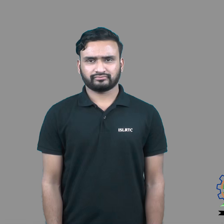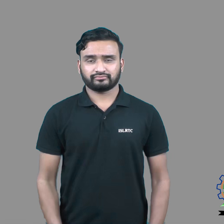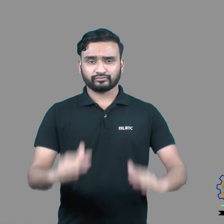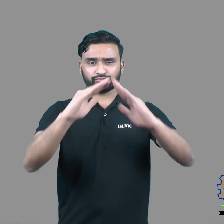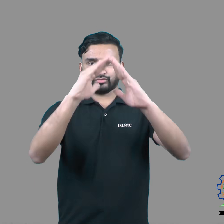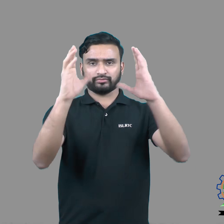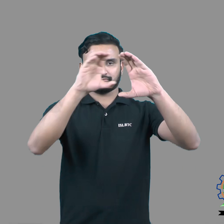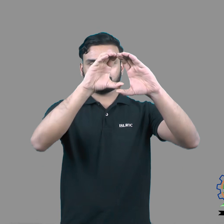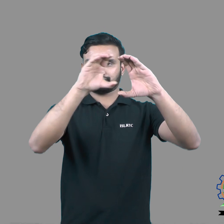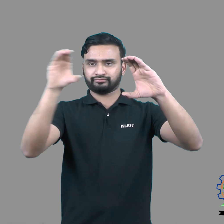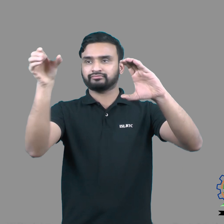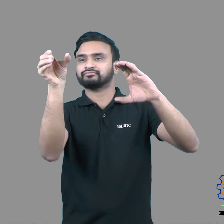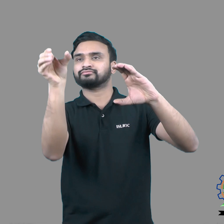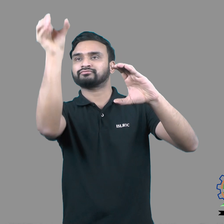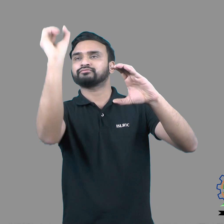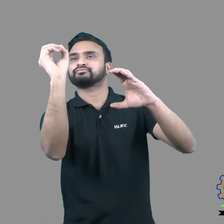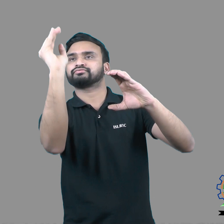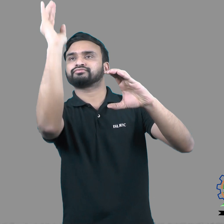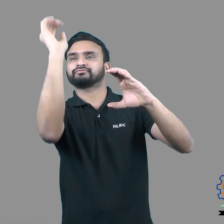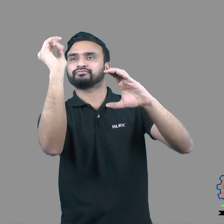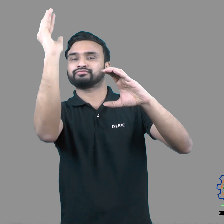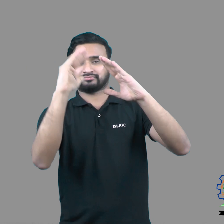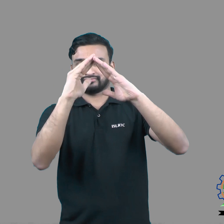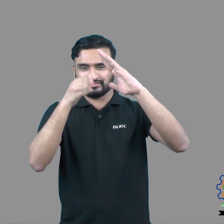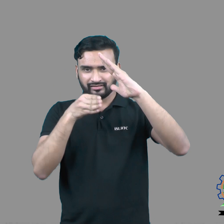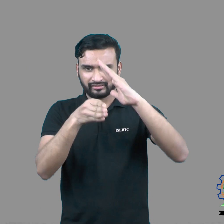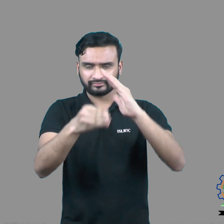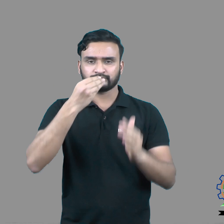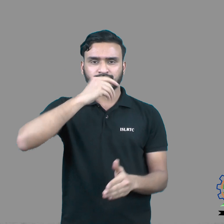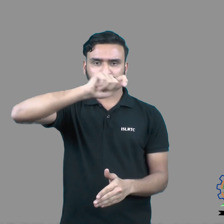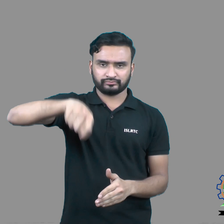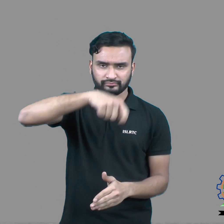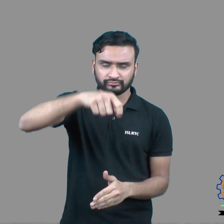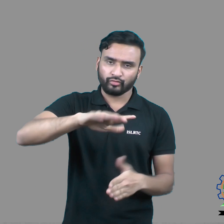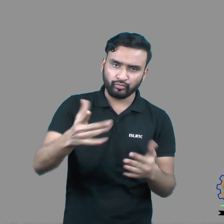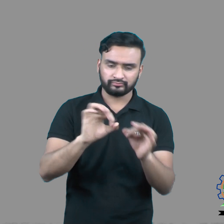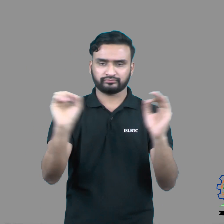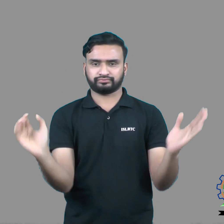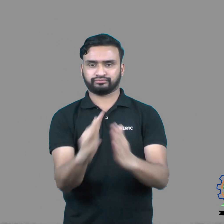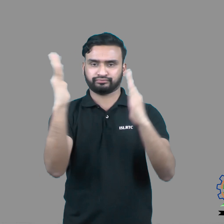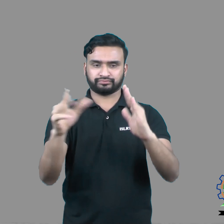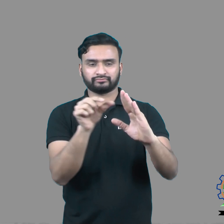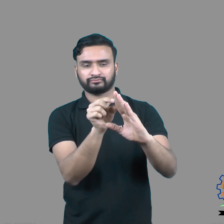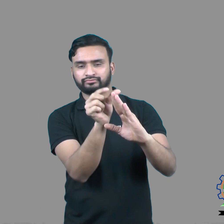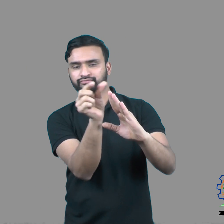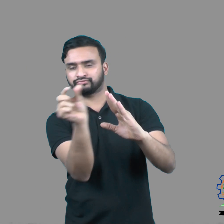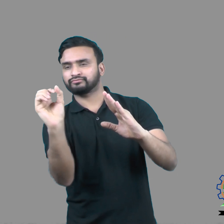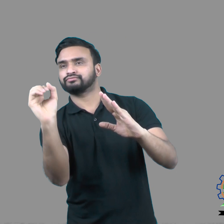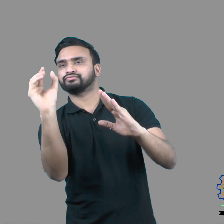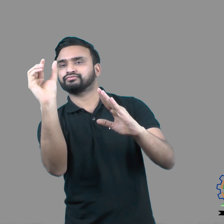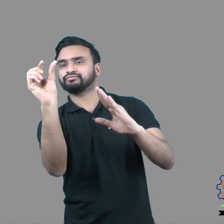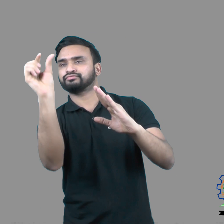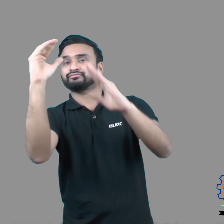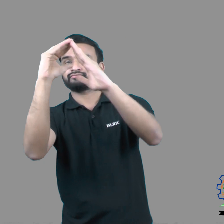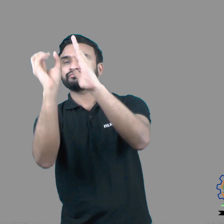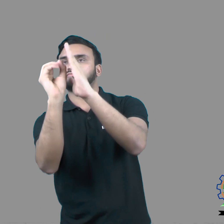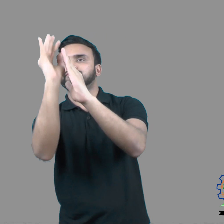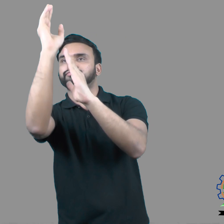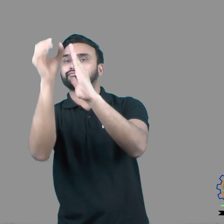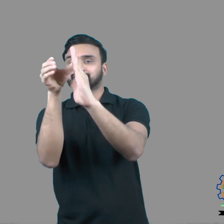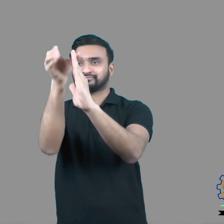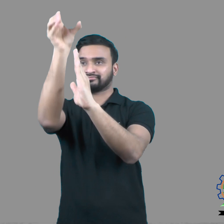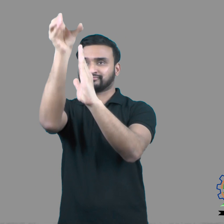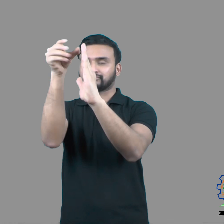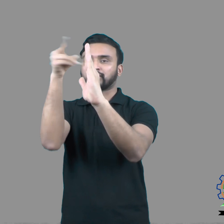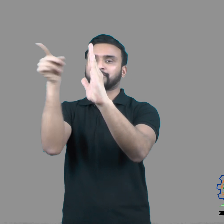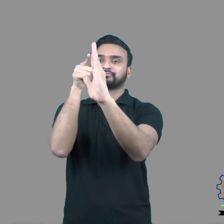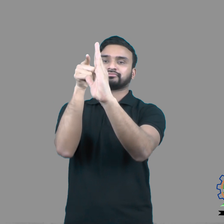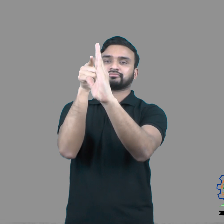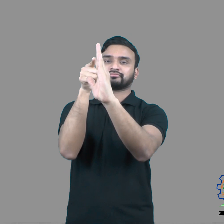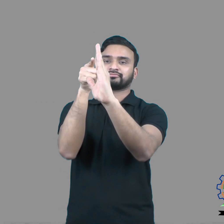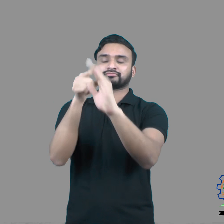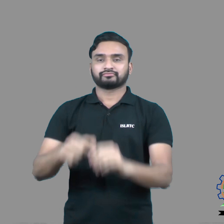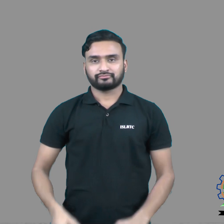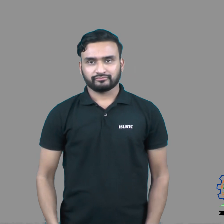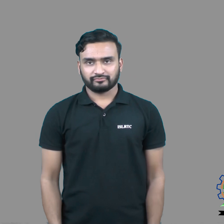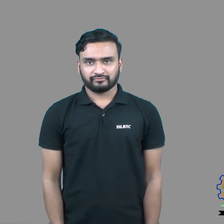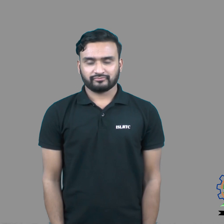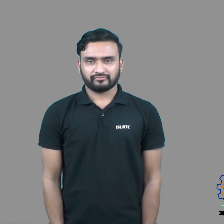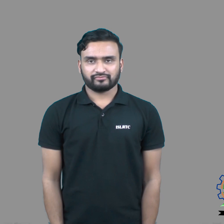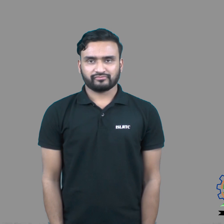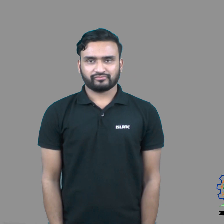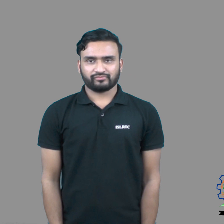Chimney